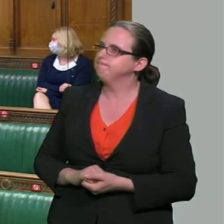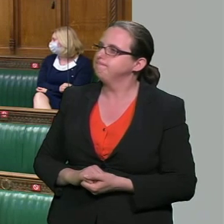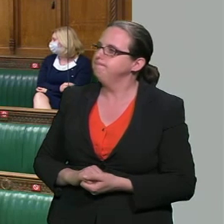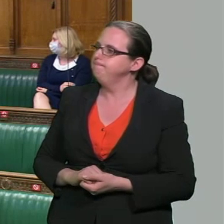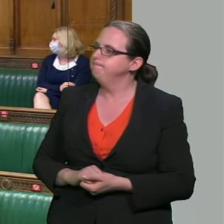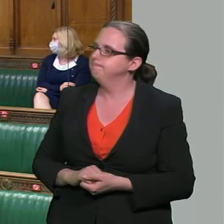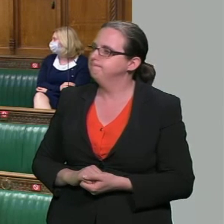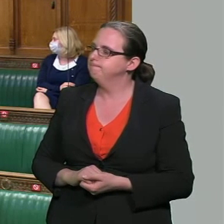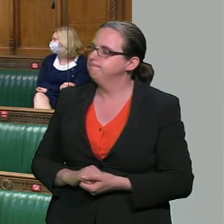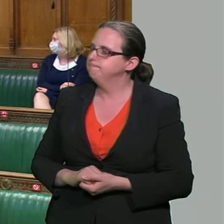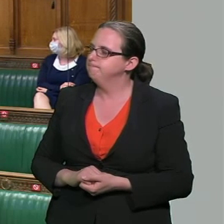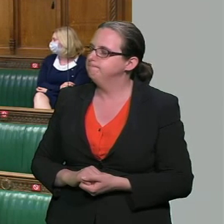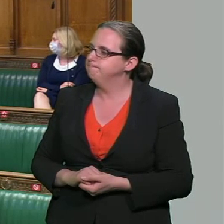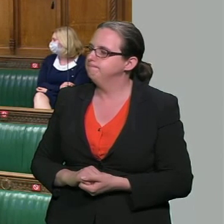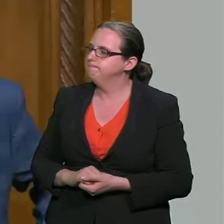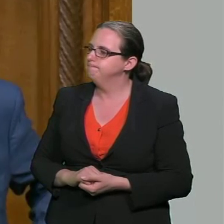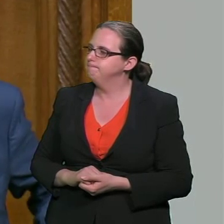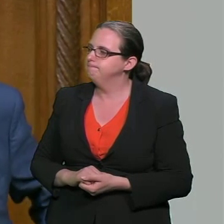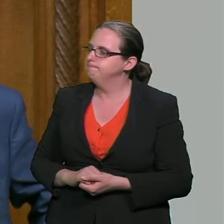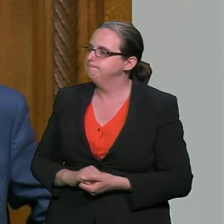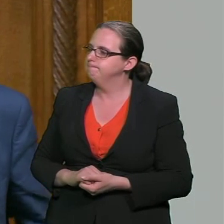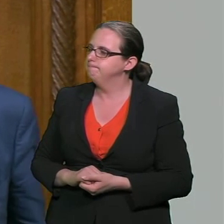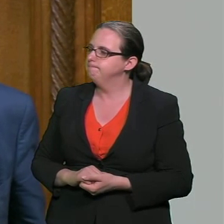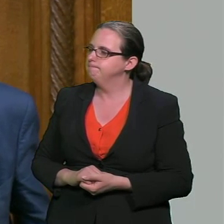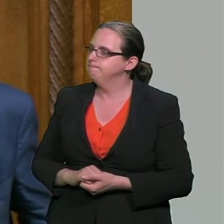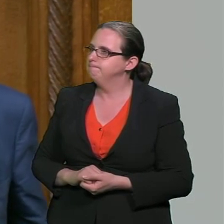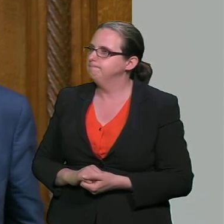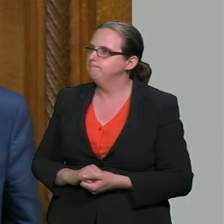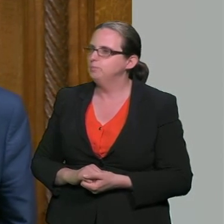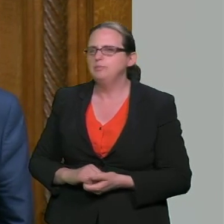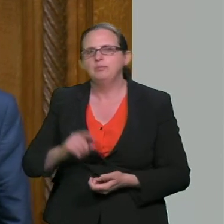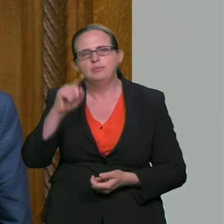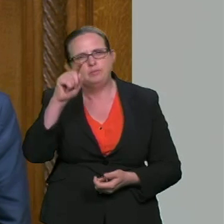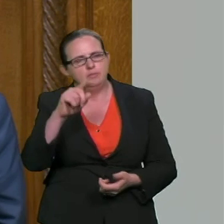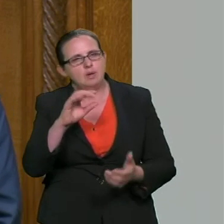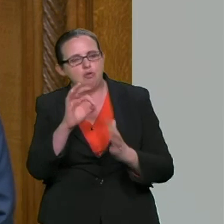In his very first speech, the Prime Minister mentioned levelling up.